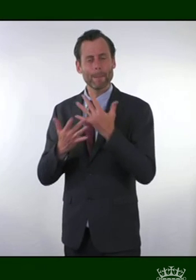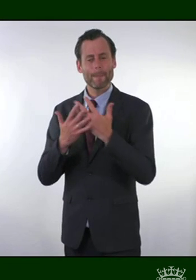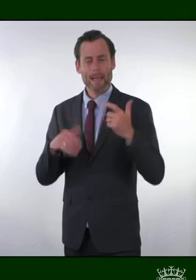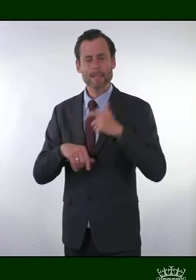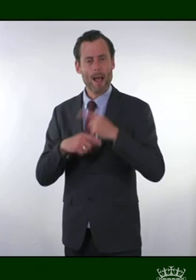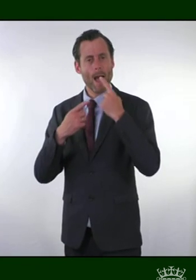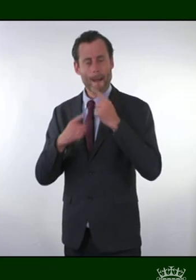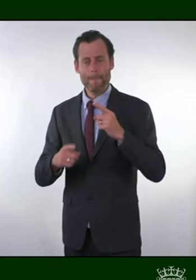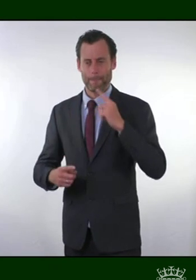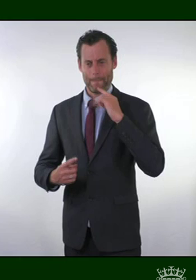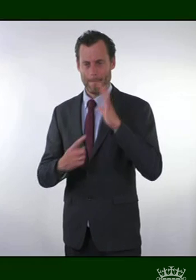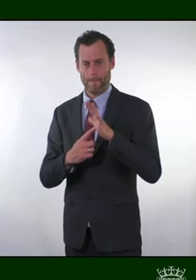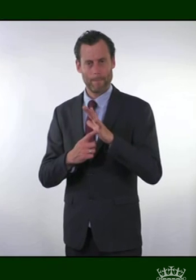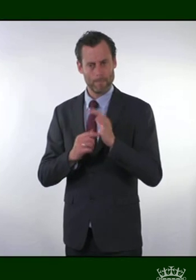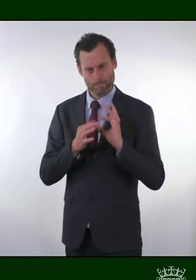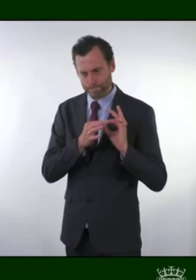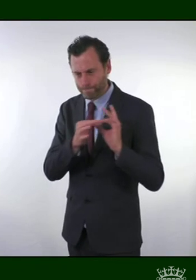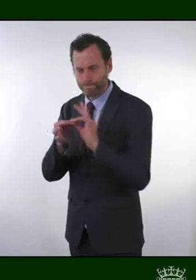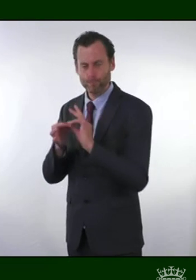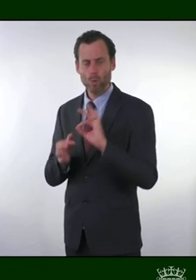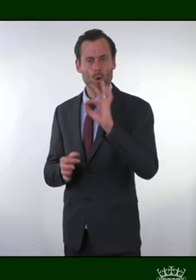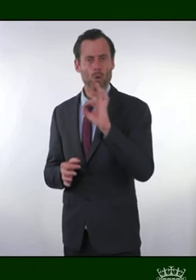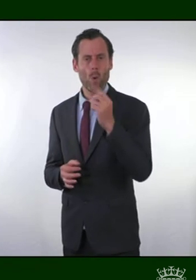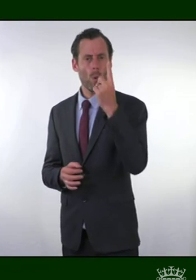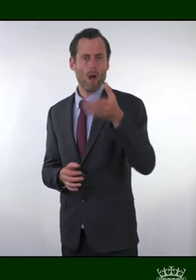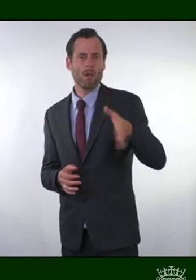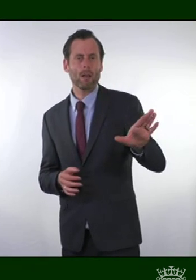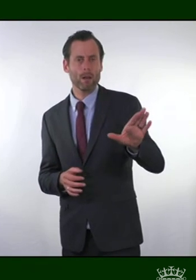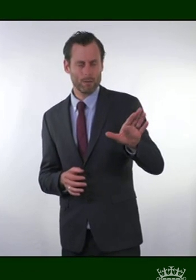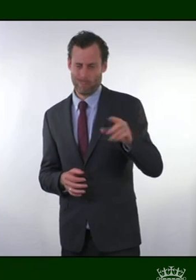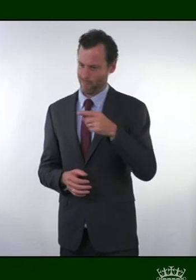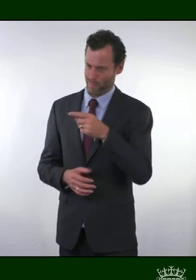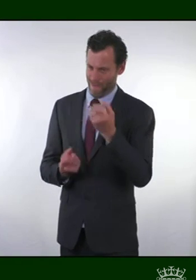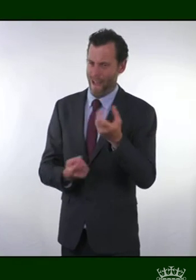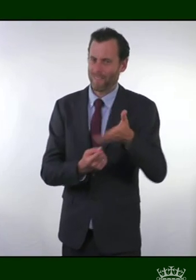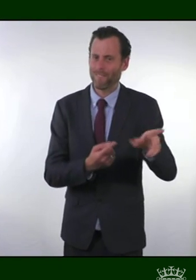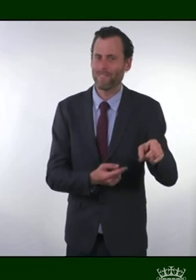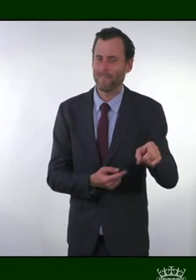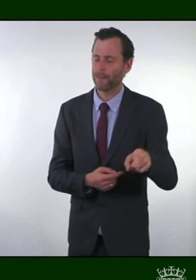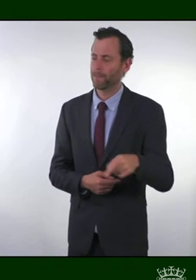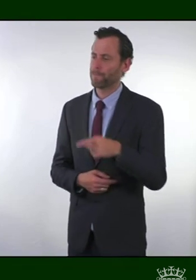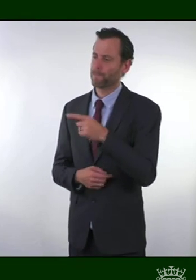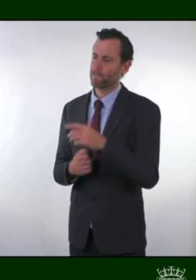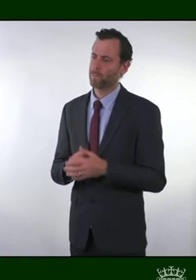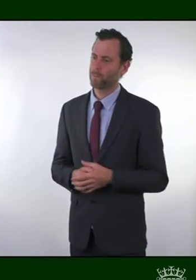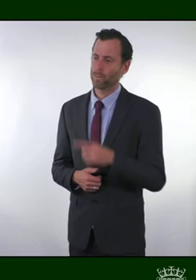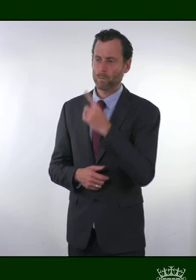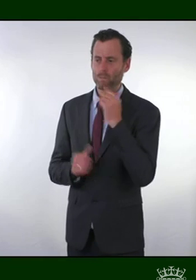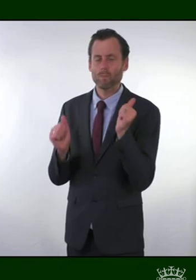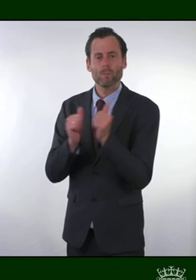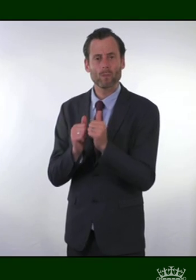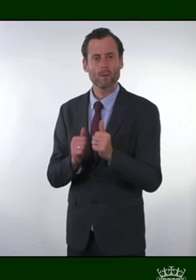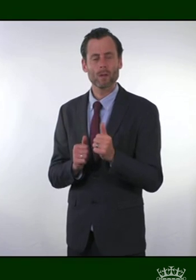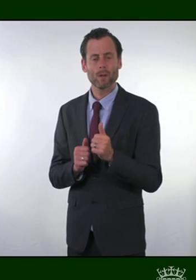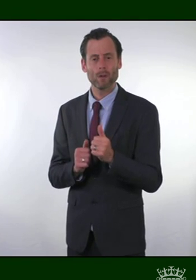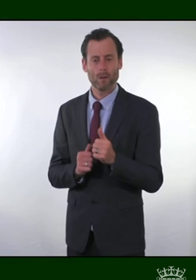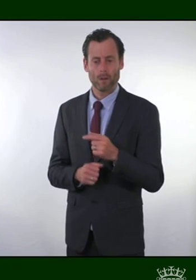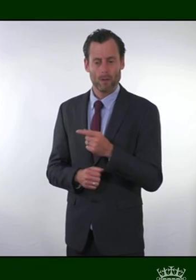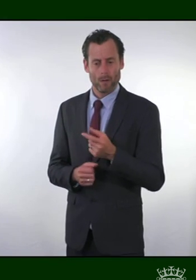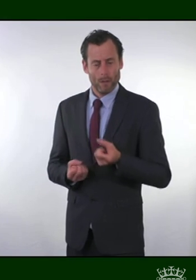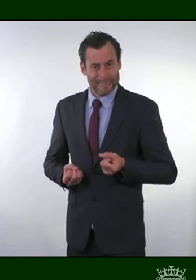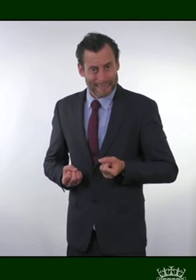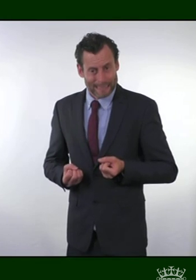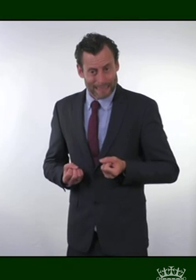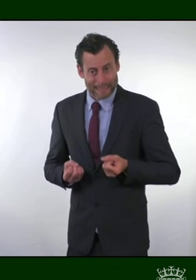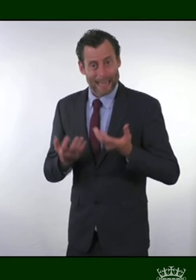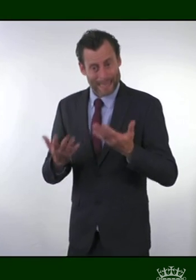A report by the Social Mobility Commission last week warned that UK child poverty is projected to increase to 5.2 million by 2022, with covid-19 adding to this problem.